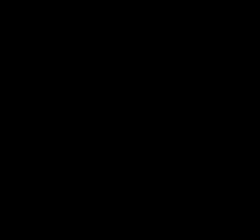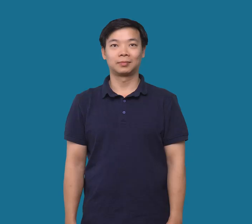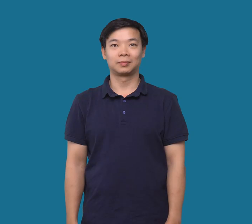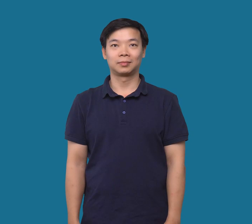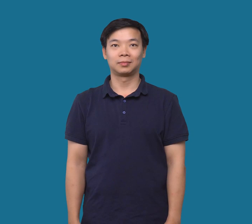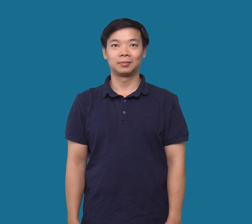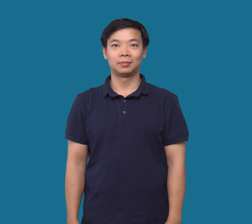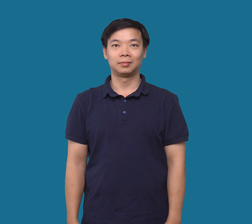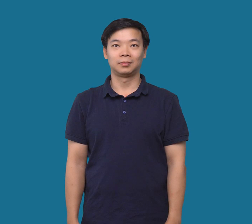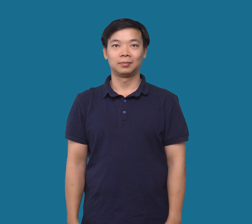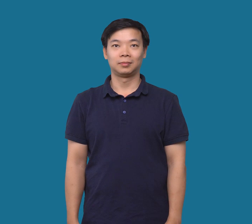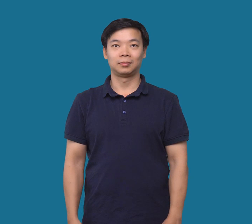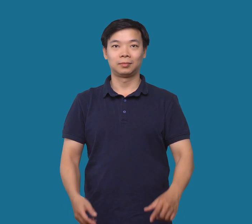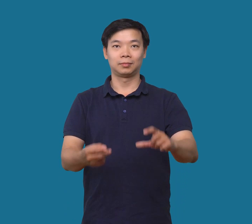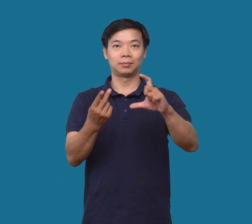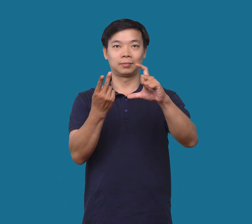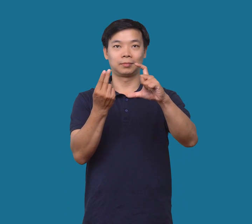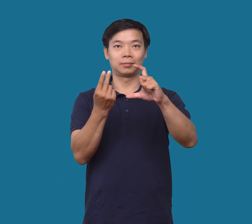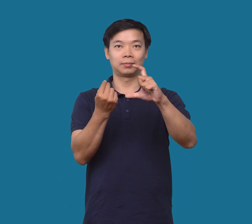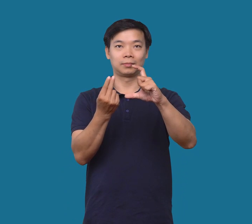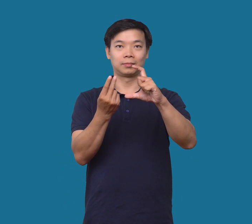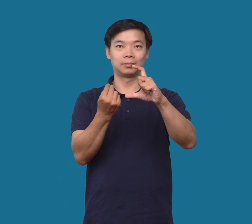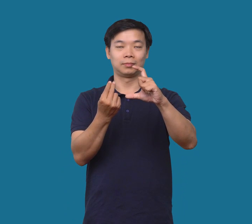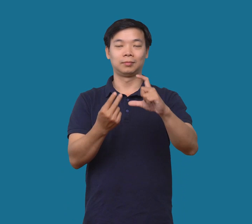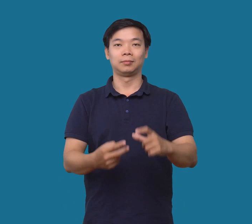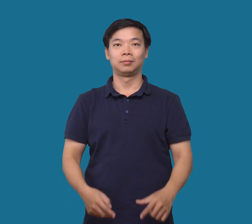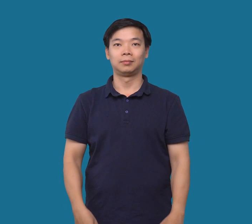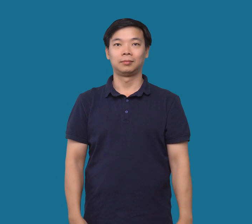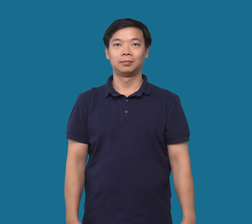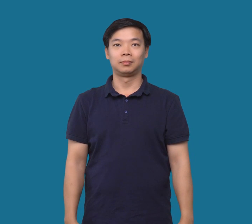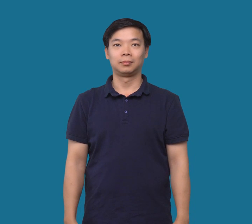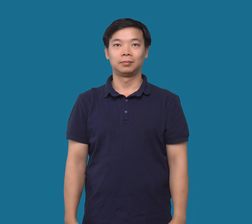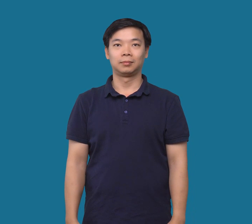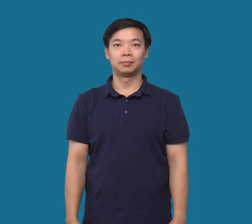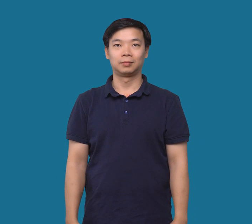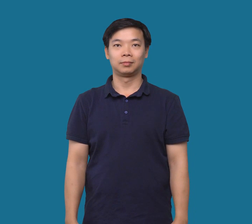bánh cốm